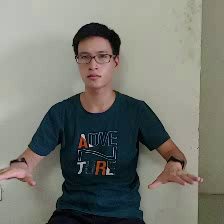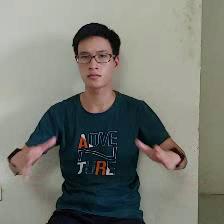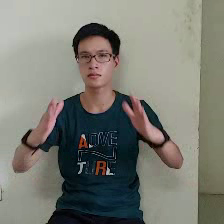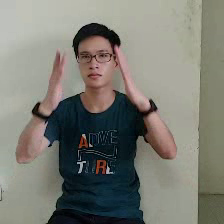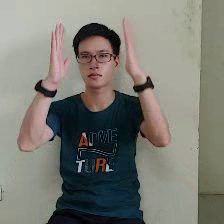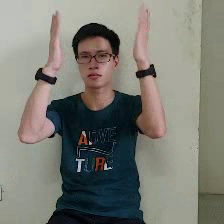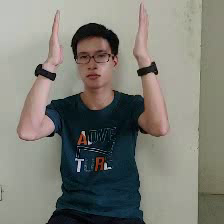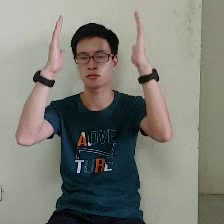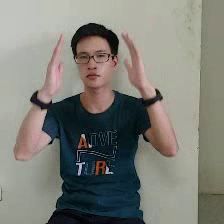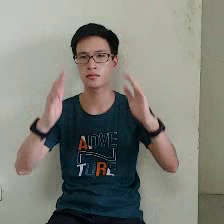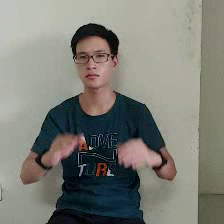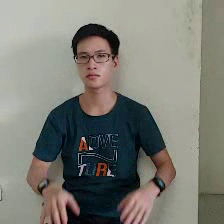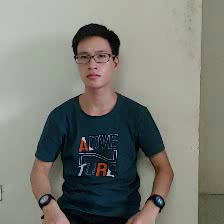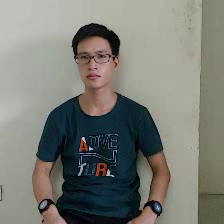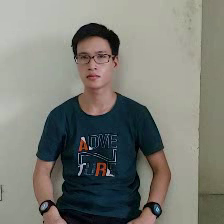Chạy